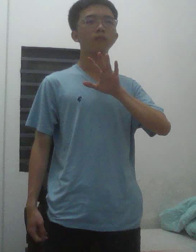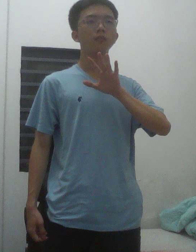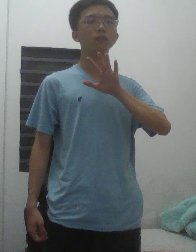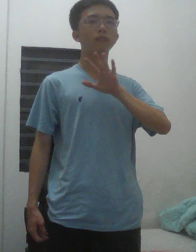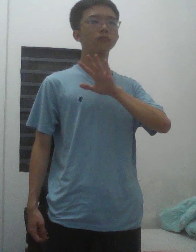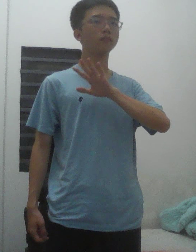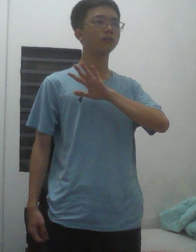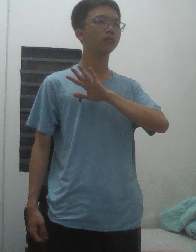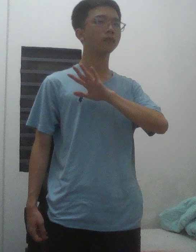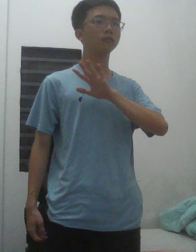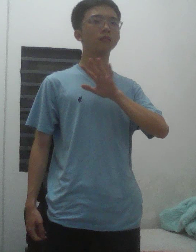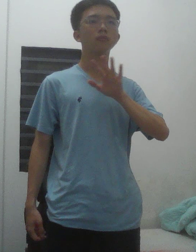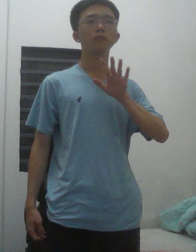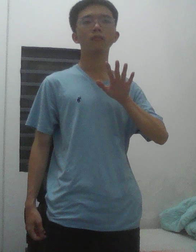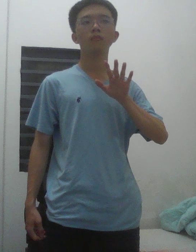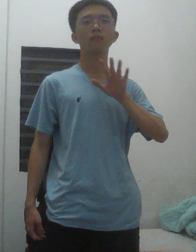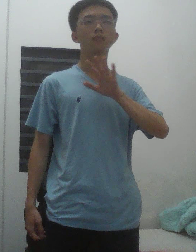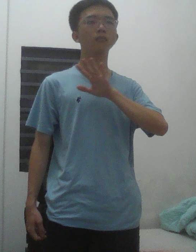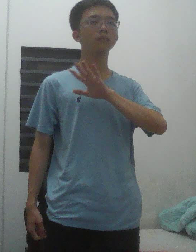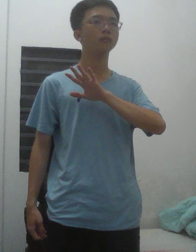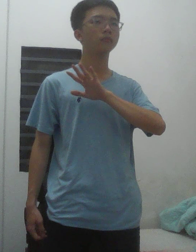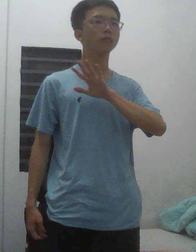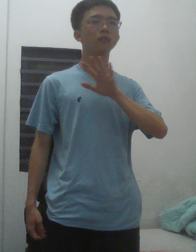khong dong y